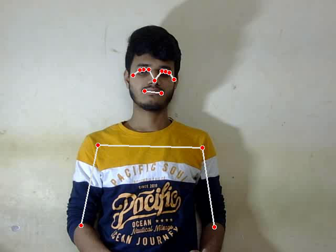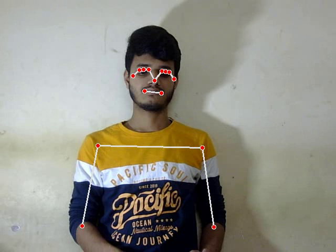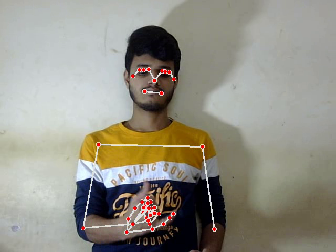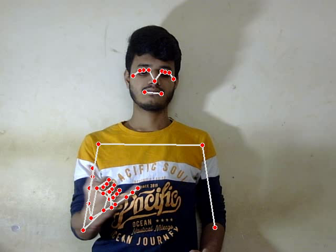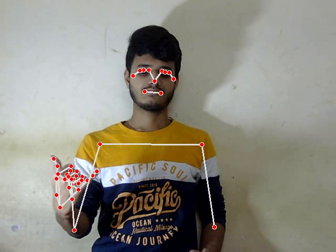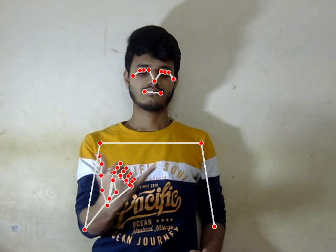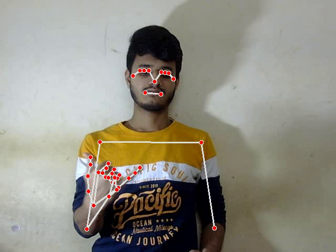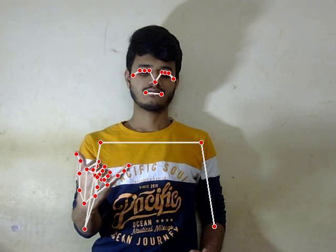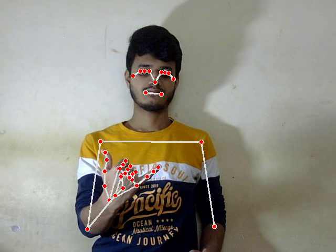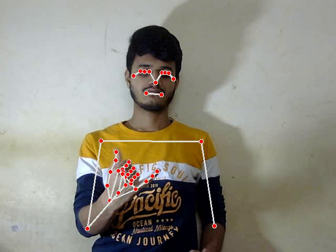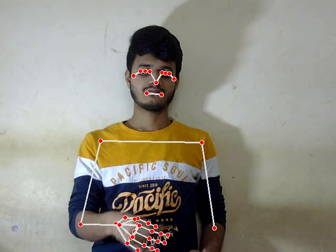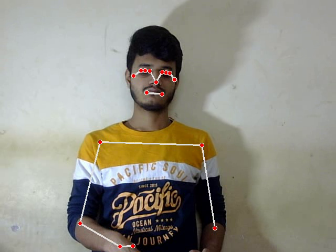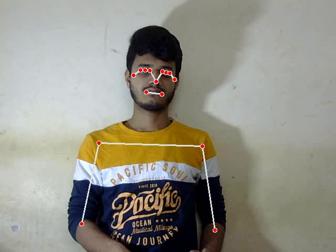same